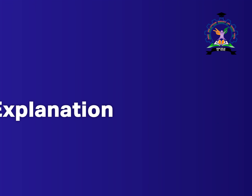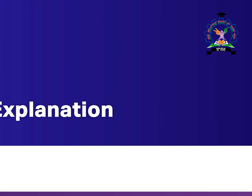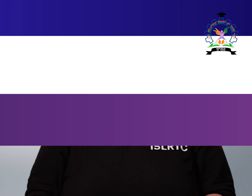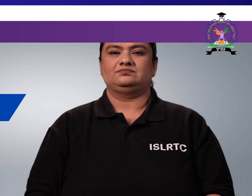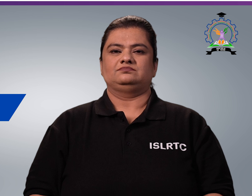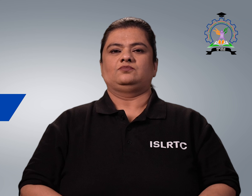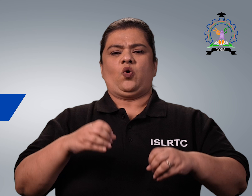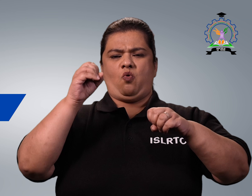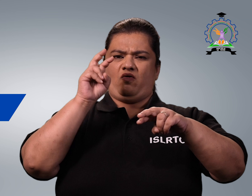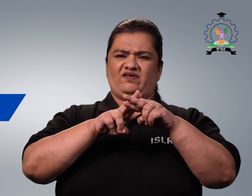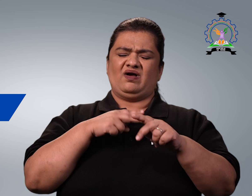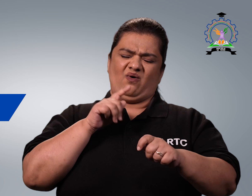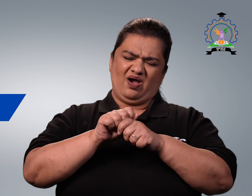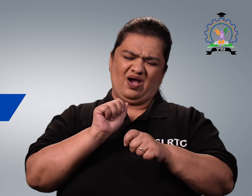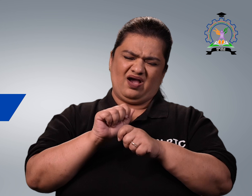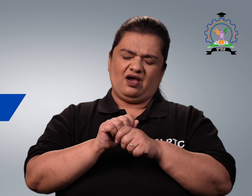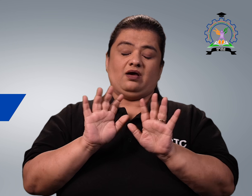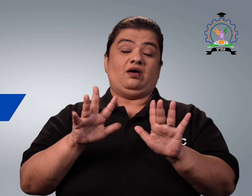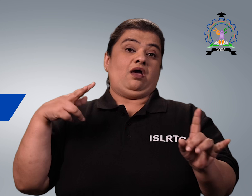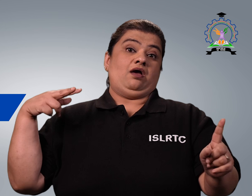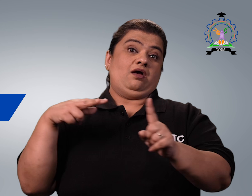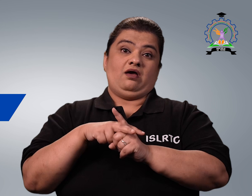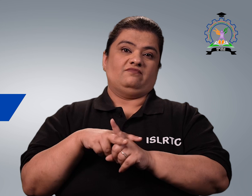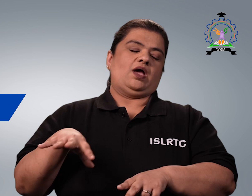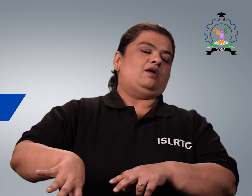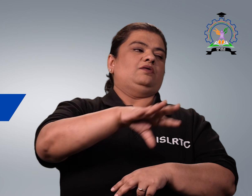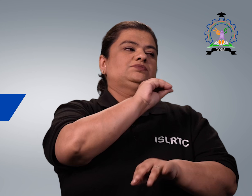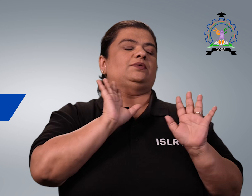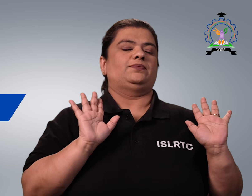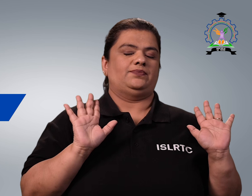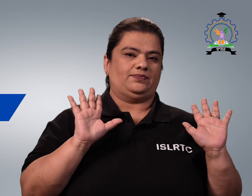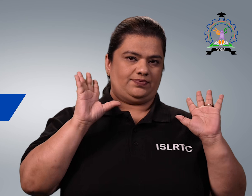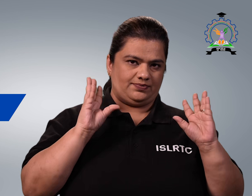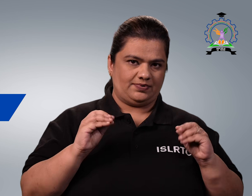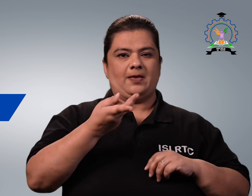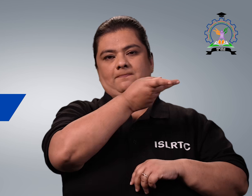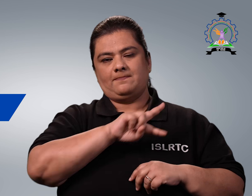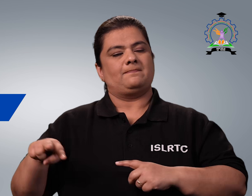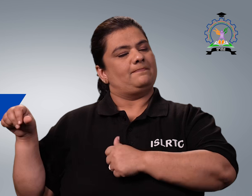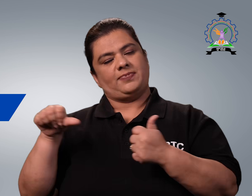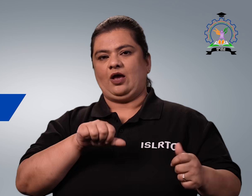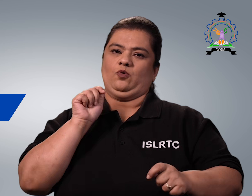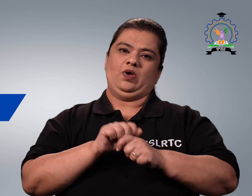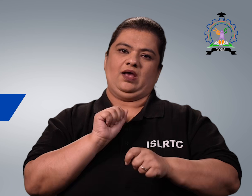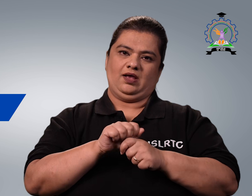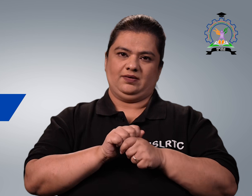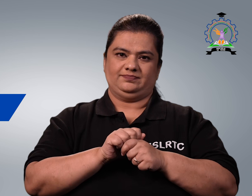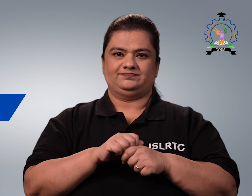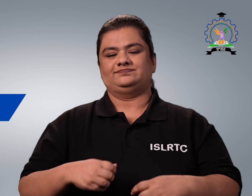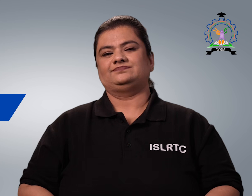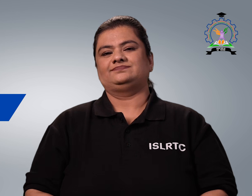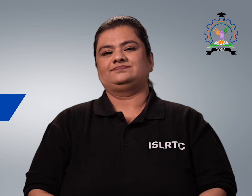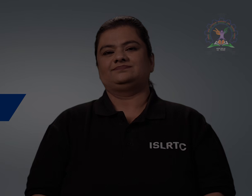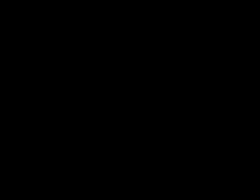Resume means to start working again after a break or pause.